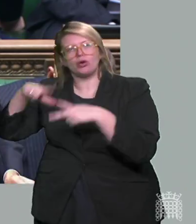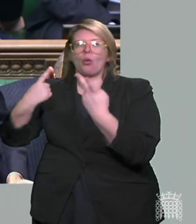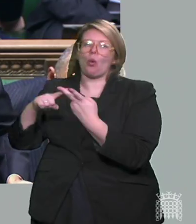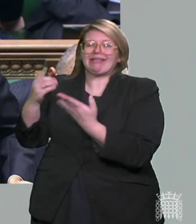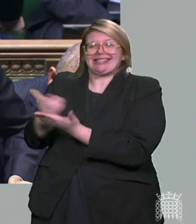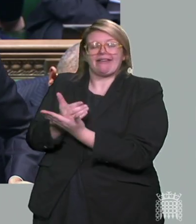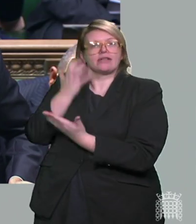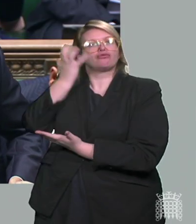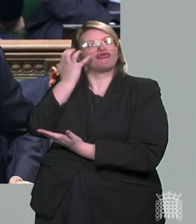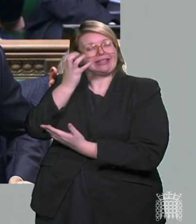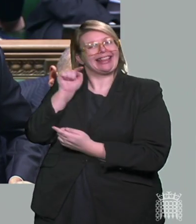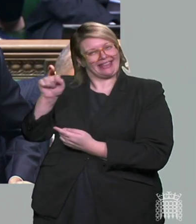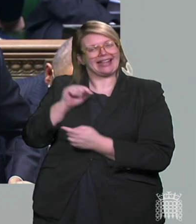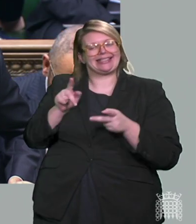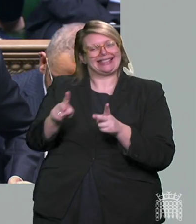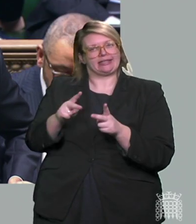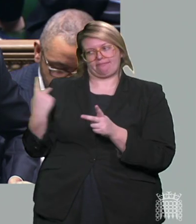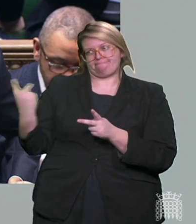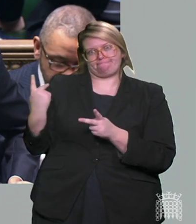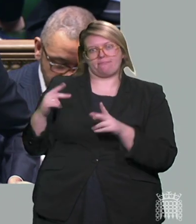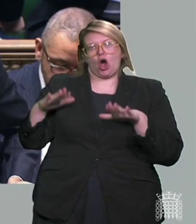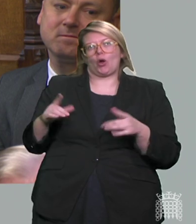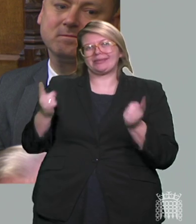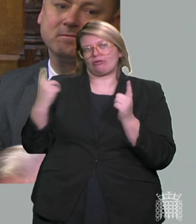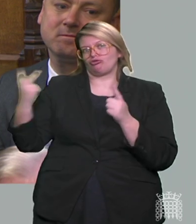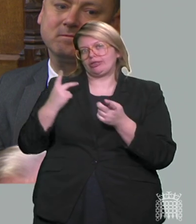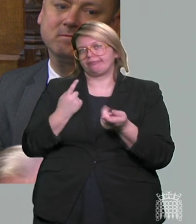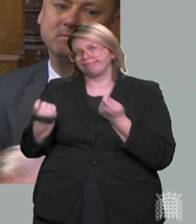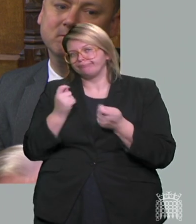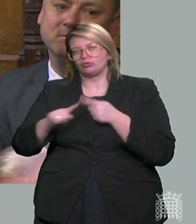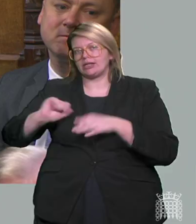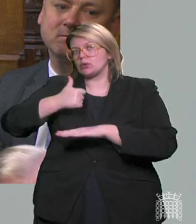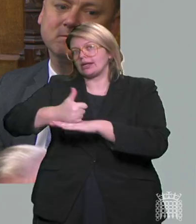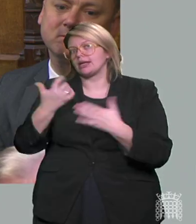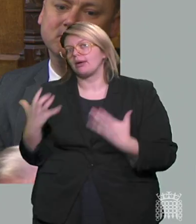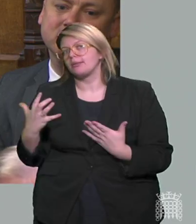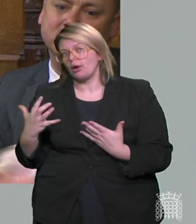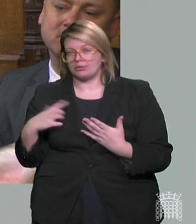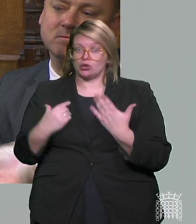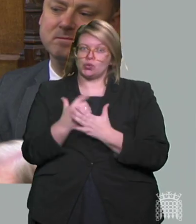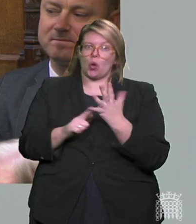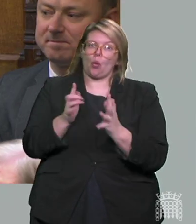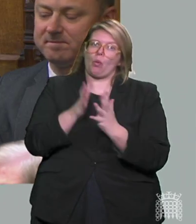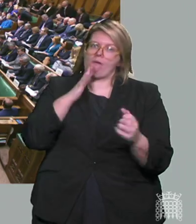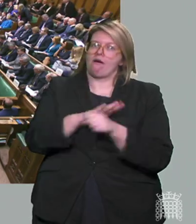That is a system that the Home Secretary and I are working hard to put in place, and that is what our legislation will deliver.